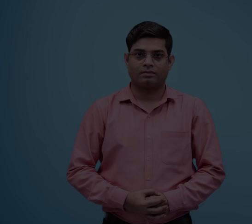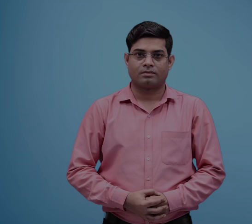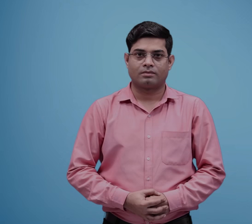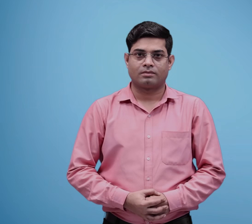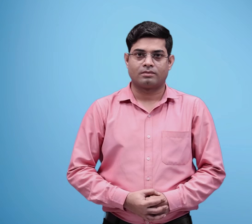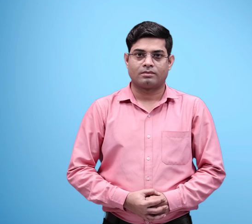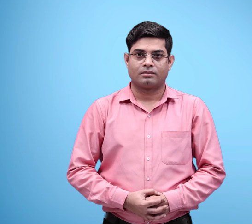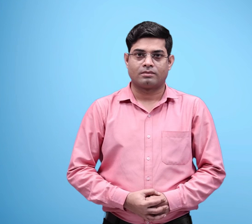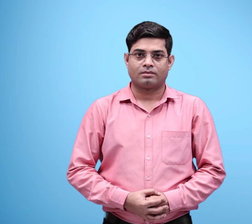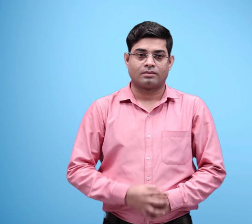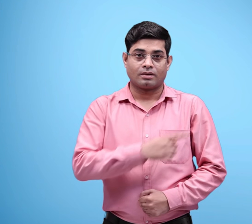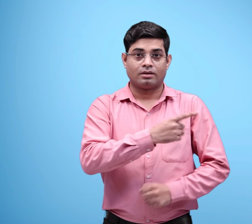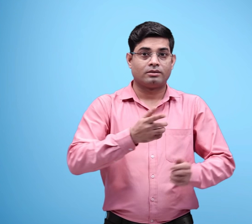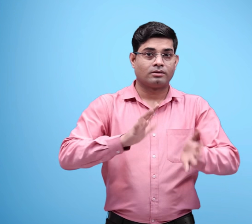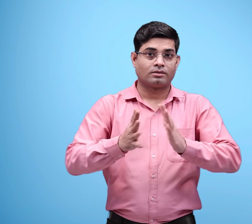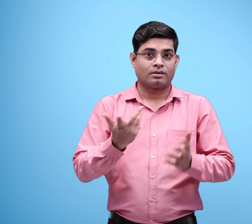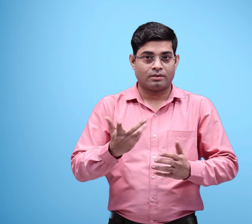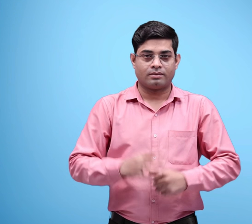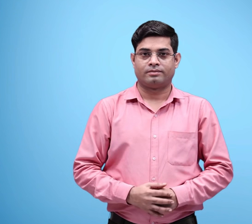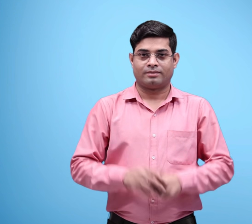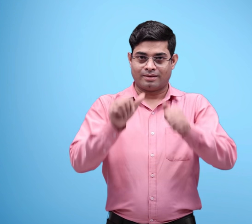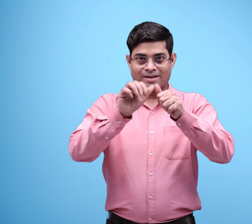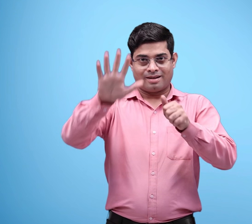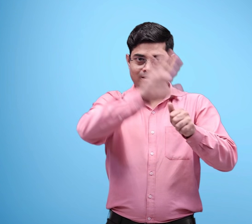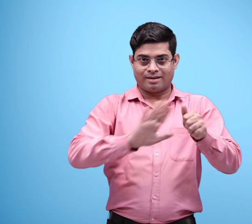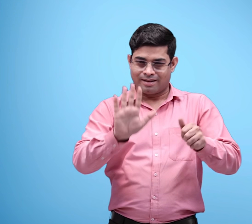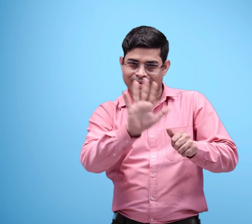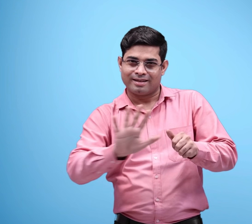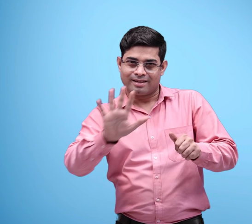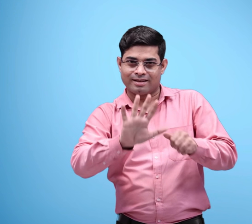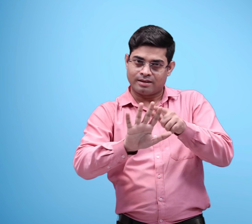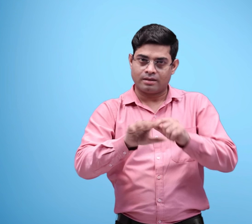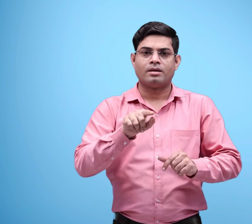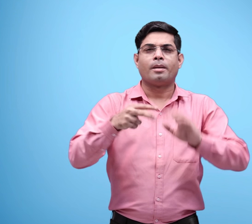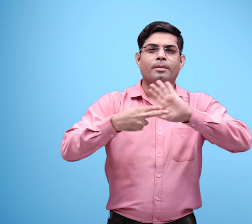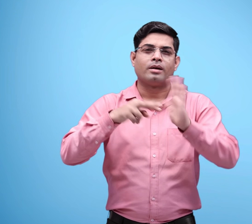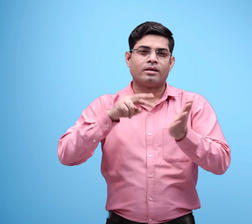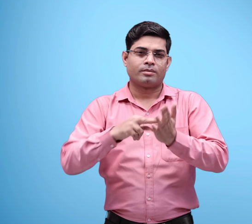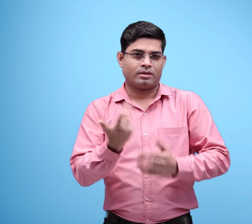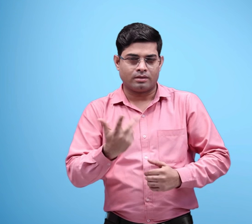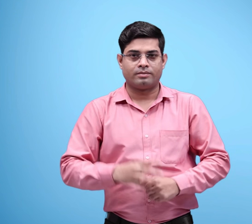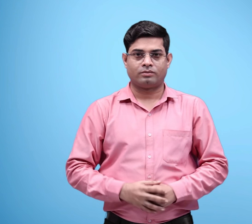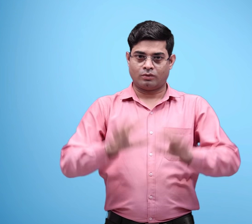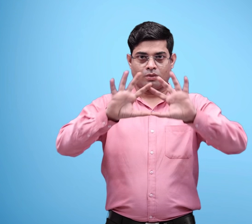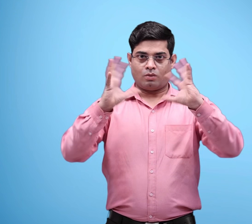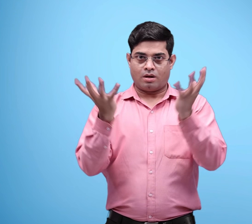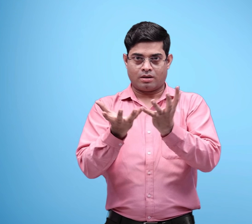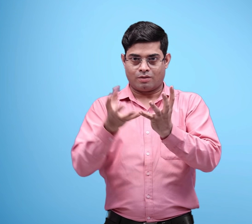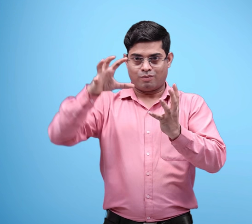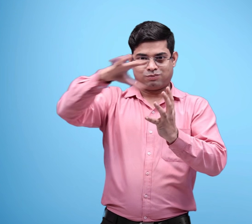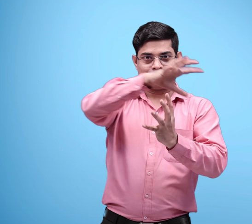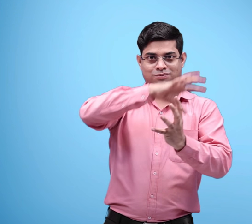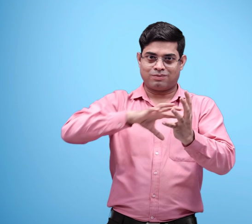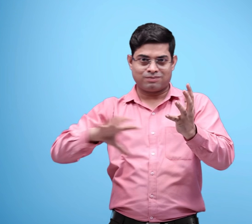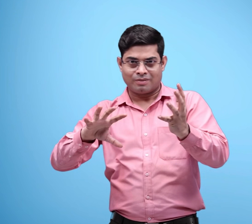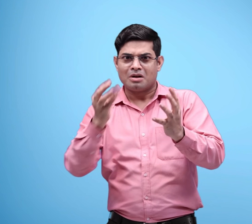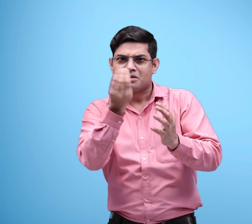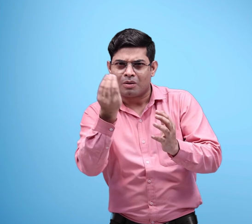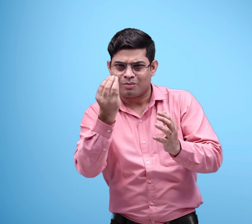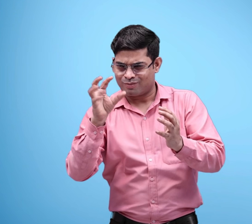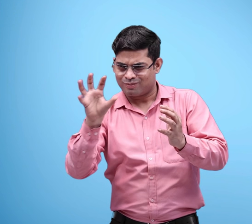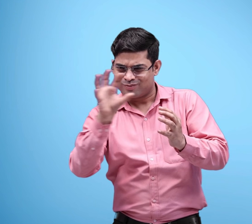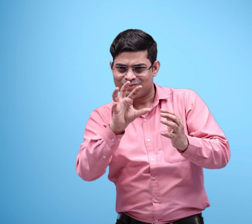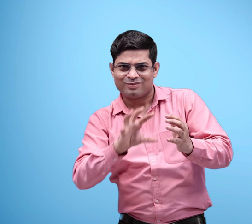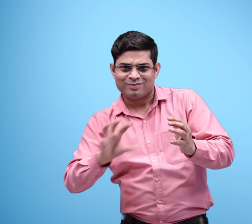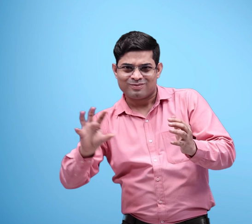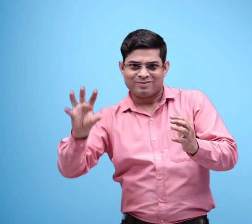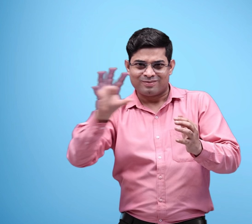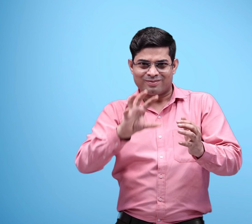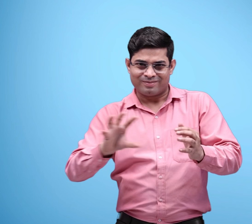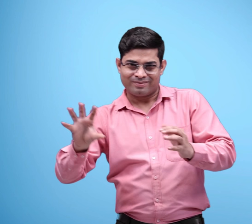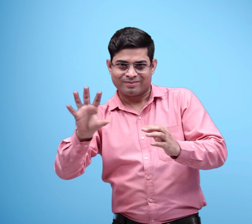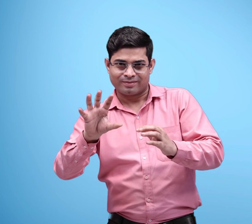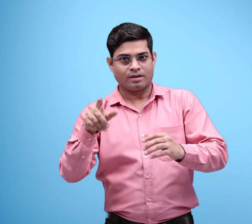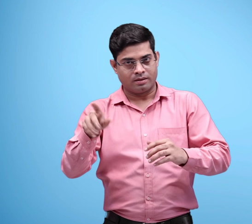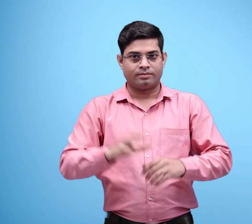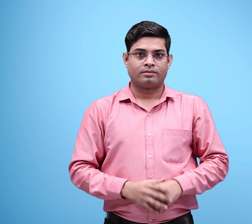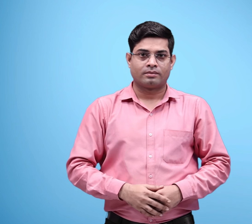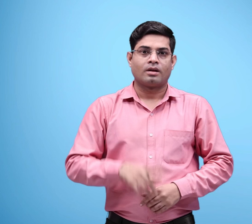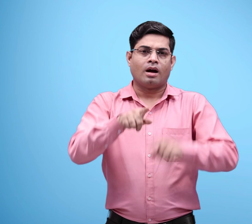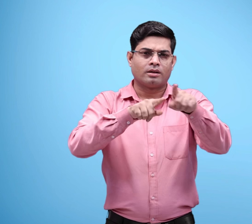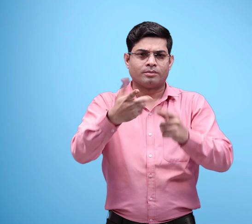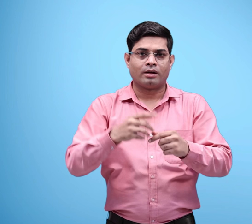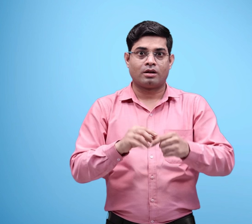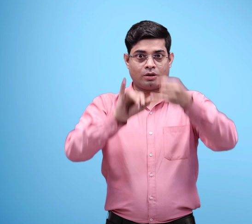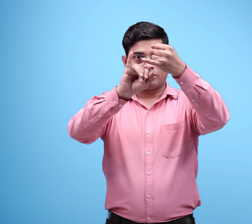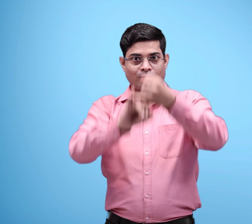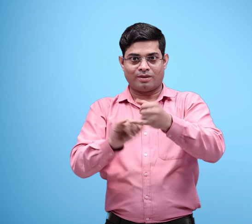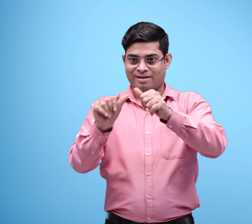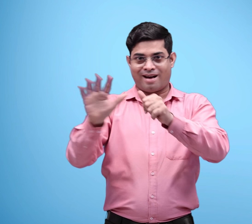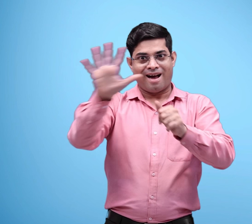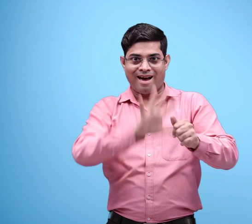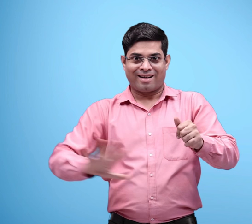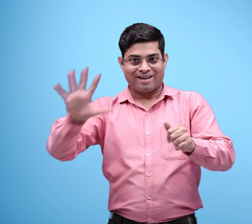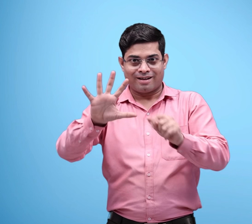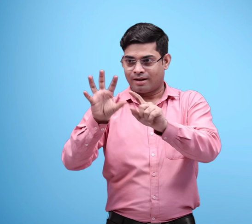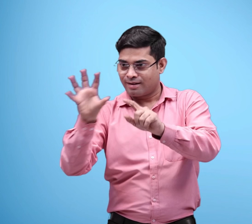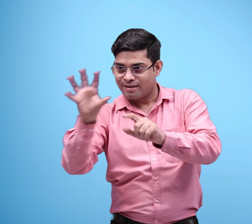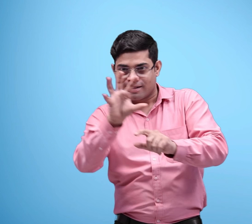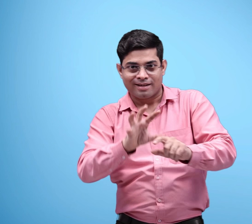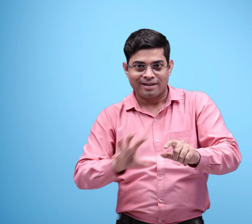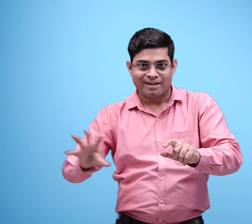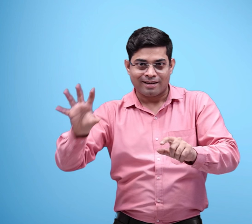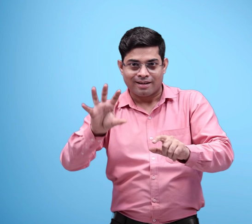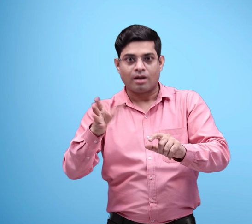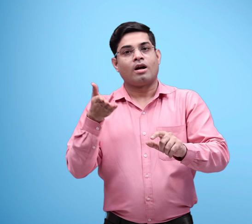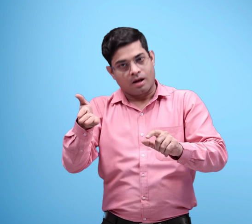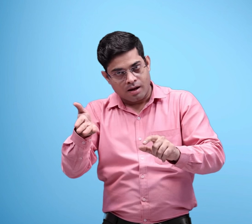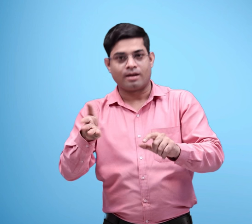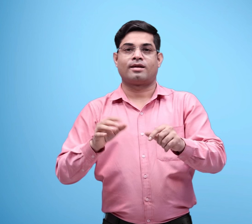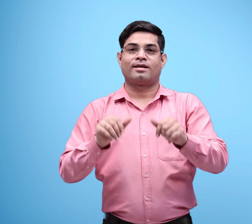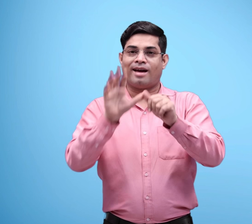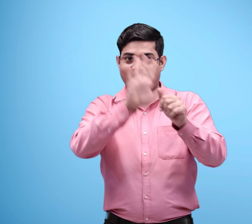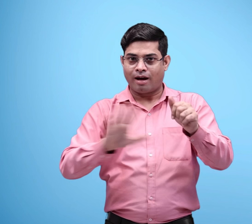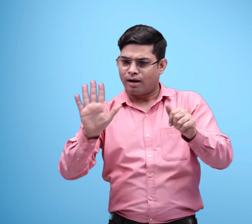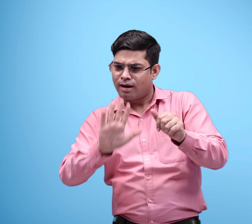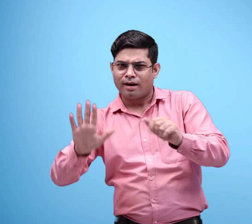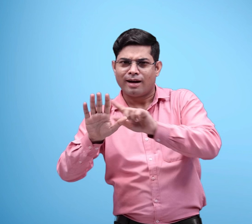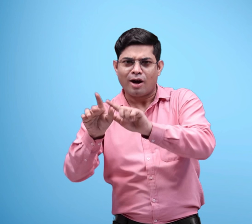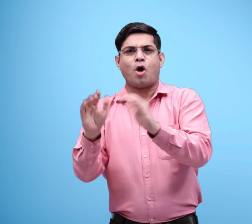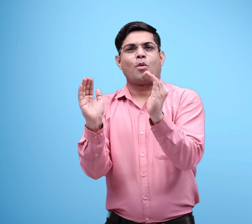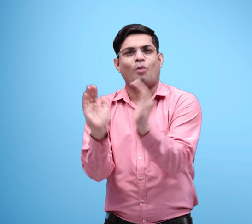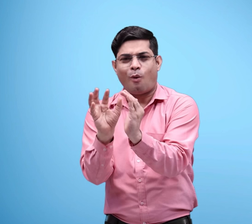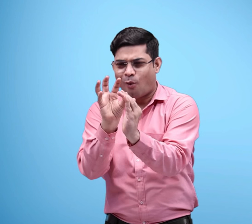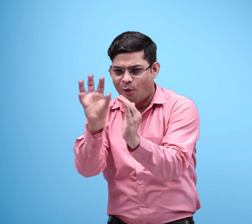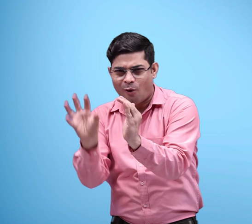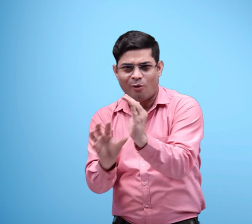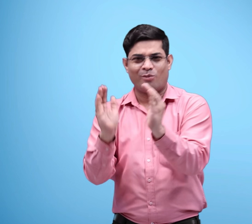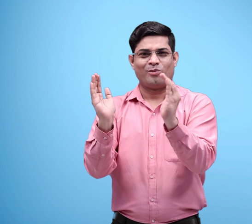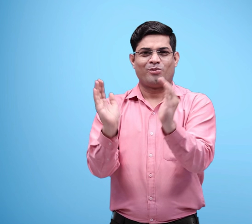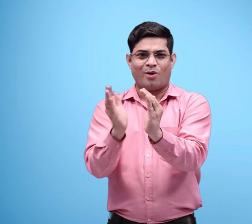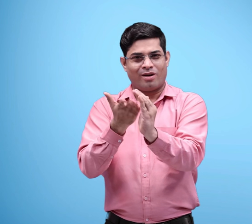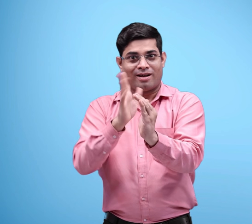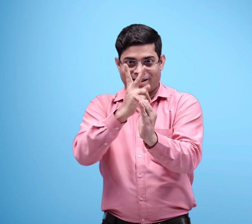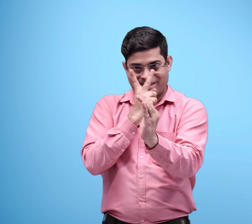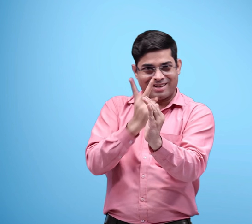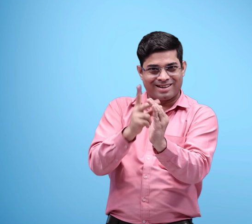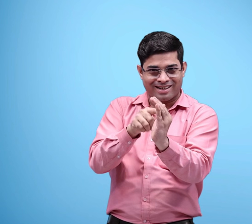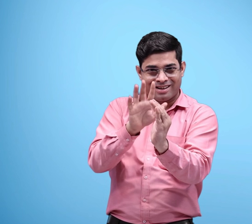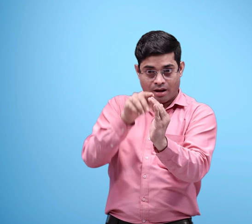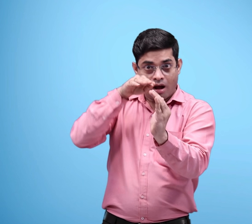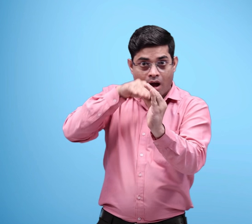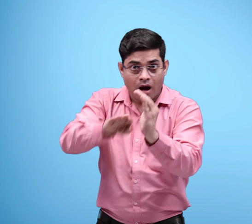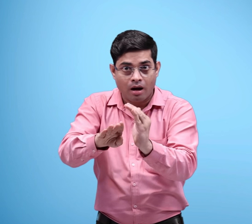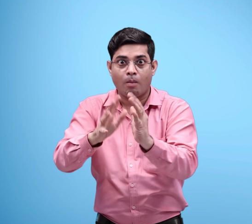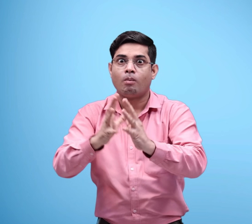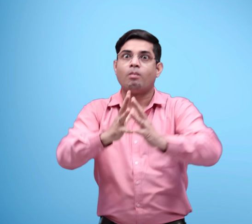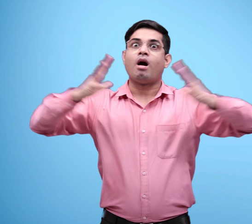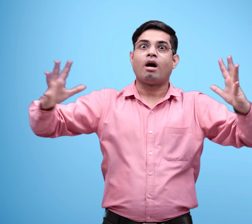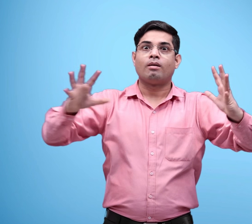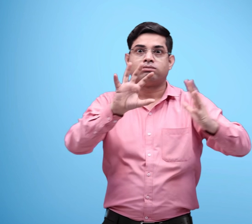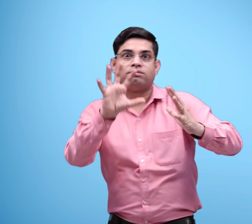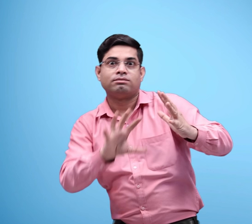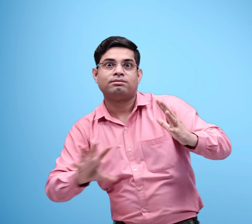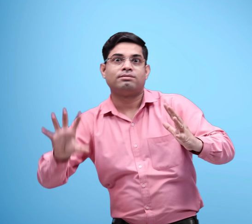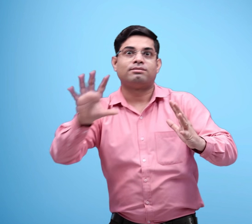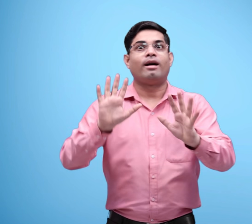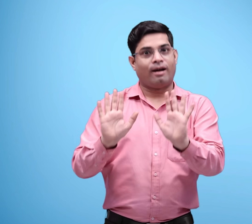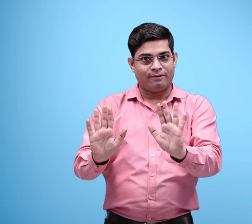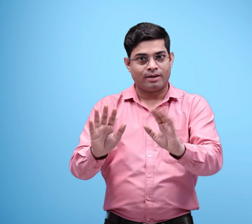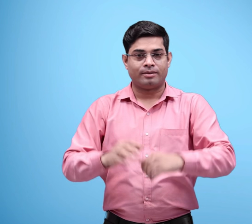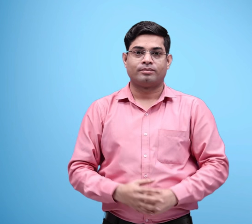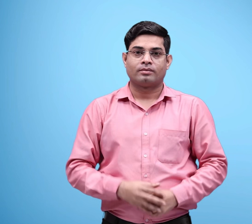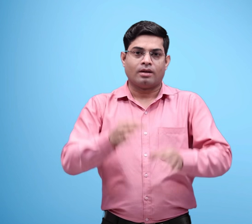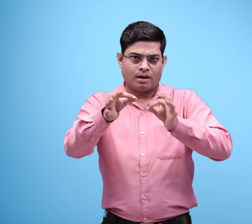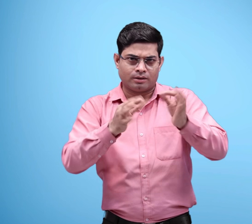Subcontinent This sign refers to a subcontinent. It is smaller than a continent and consists of several countries. For example, South Asia is often called a subcontinent because although it is smaller than a continent, it is very large,